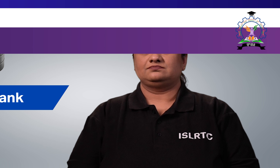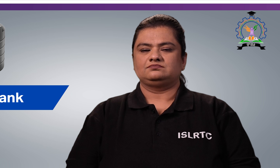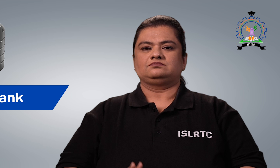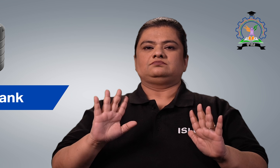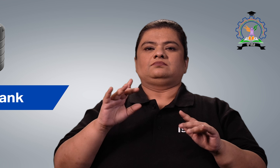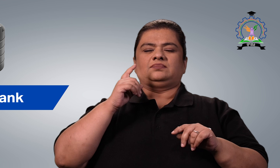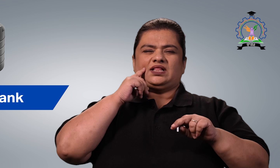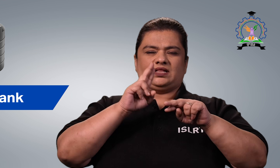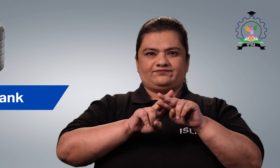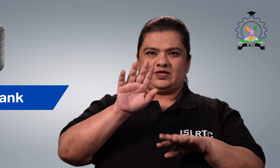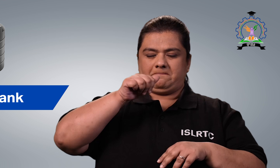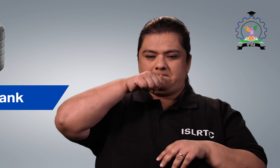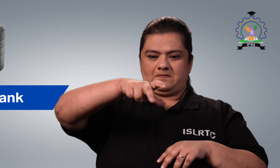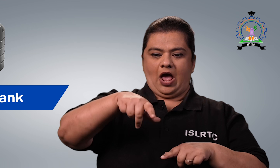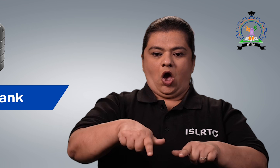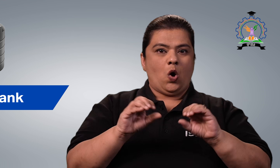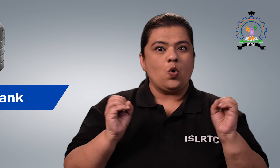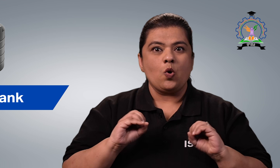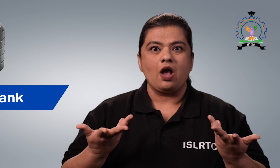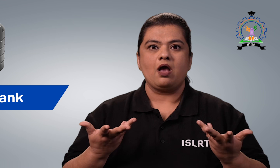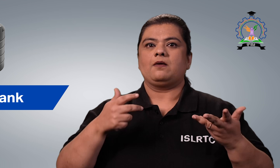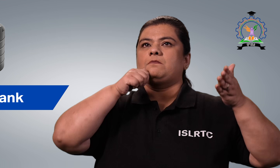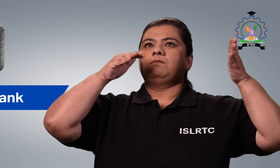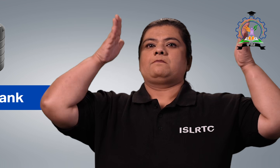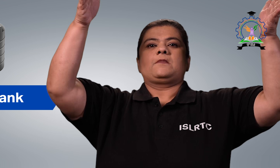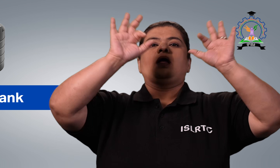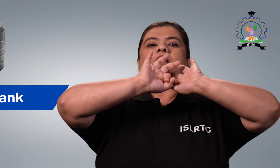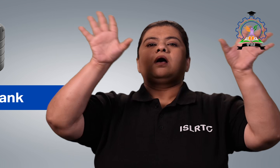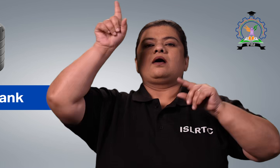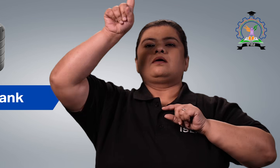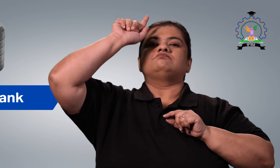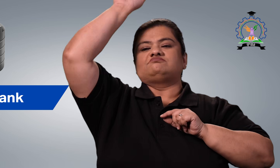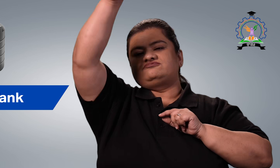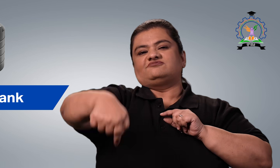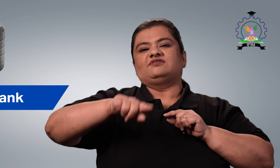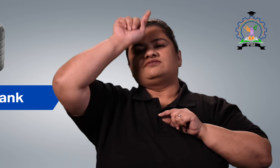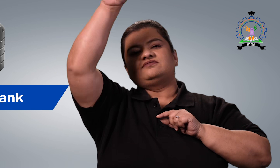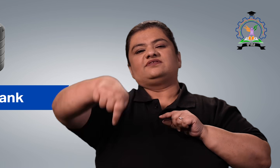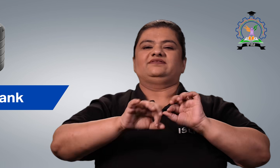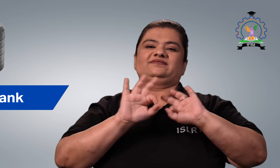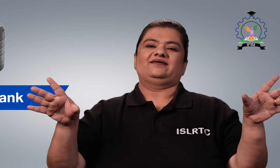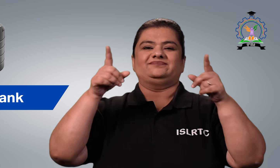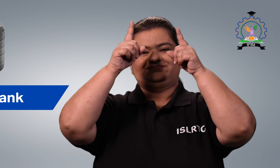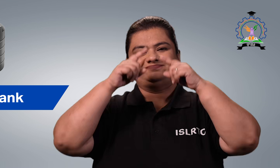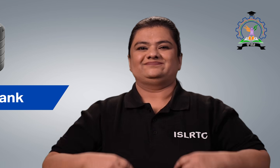If there is no direct water, water tank helps store and provide water.